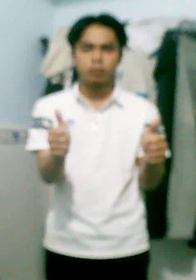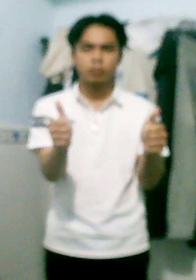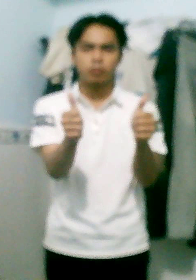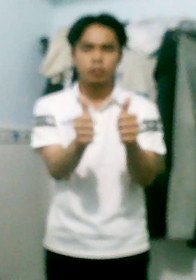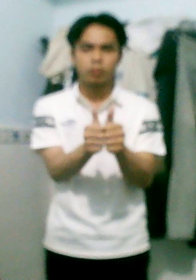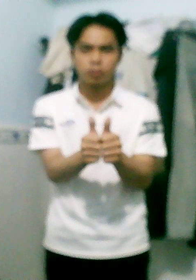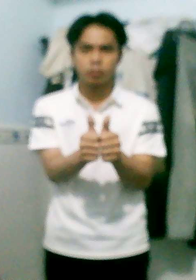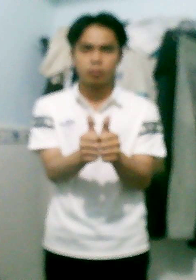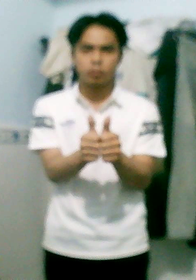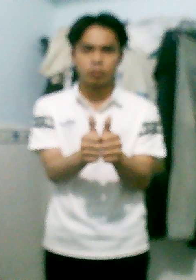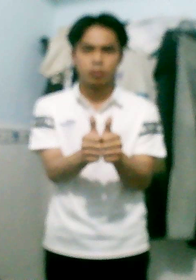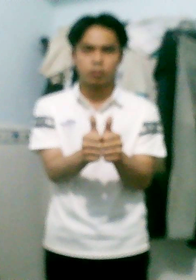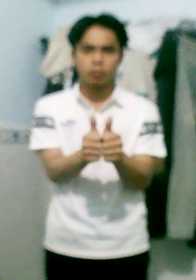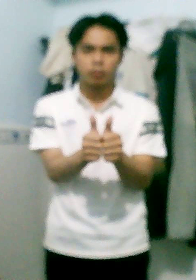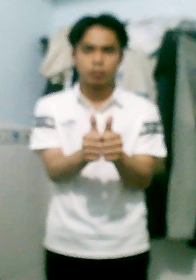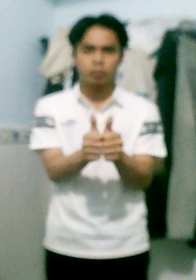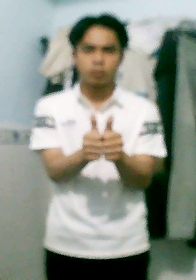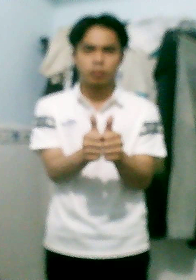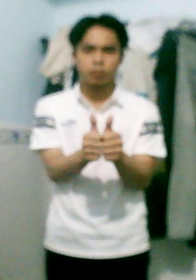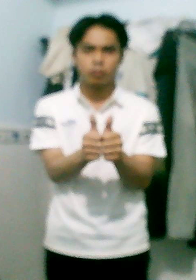voi